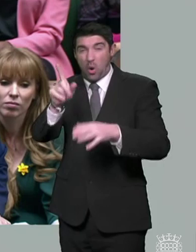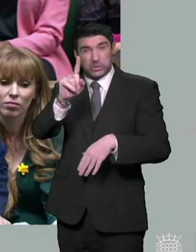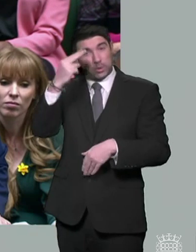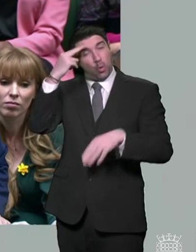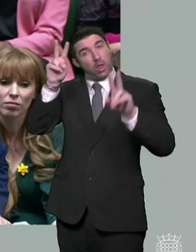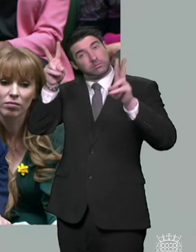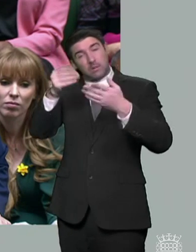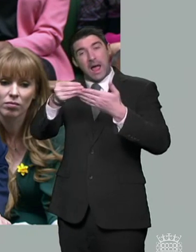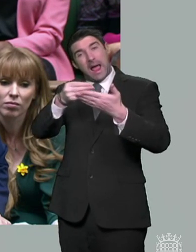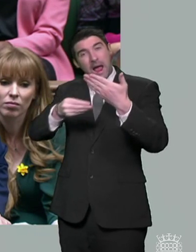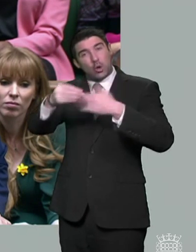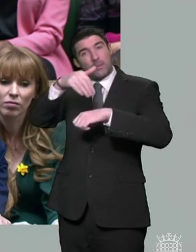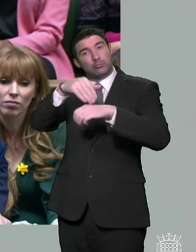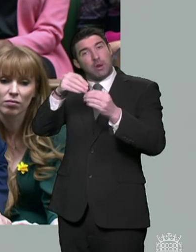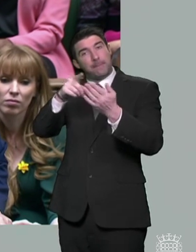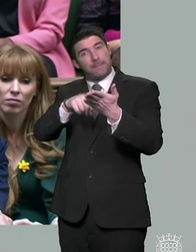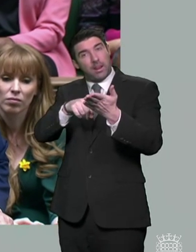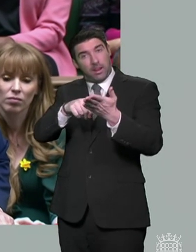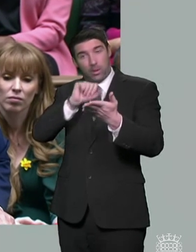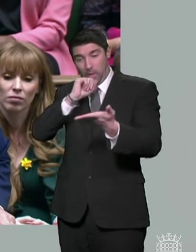Bill, which, to be clear, we support and will vote through on Monday with speed.